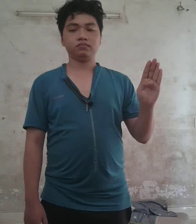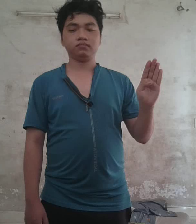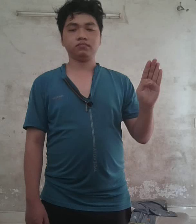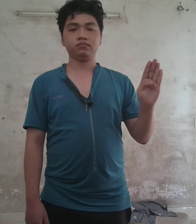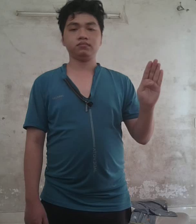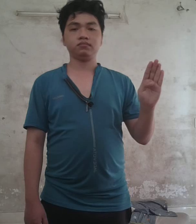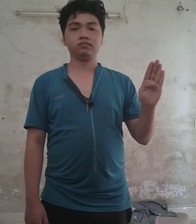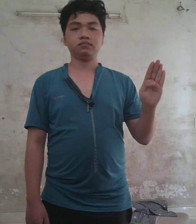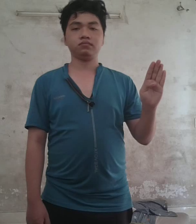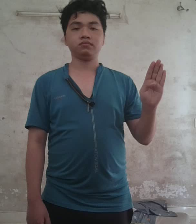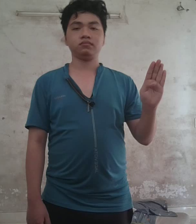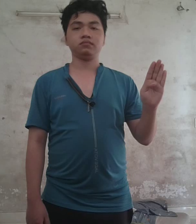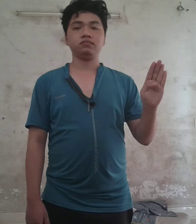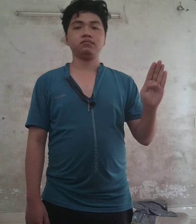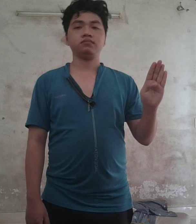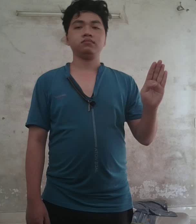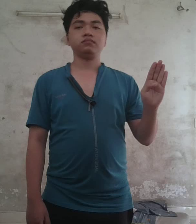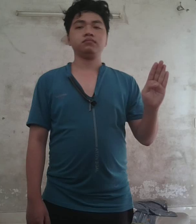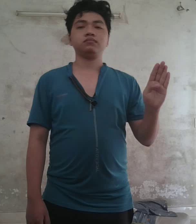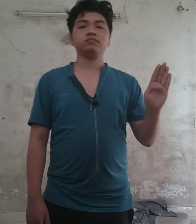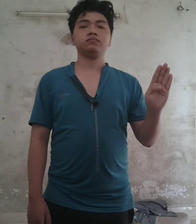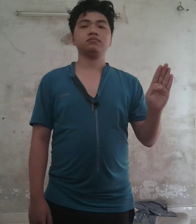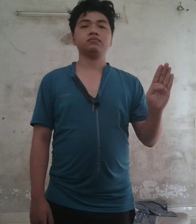b